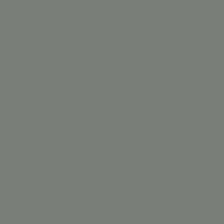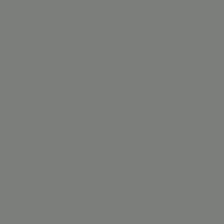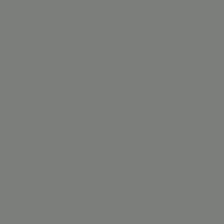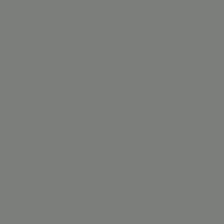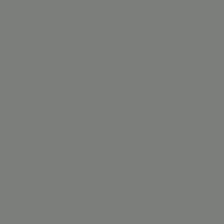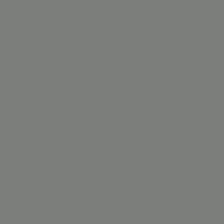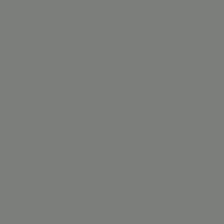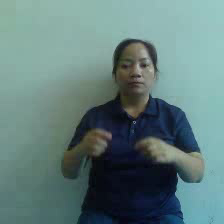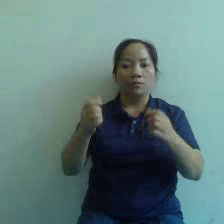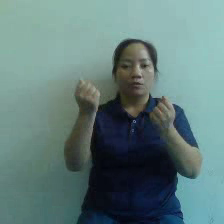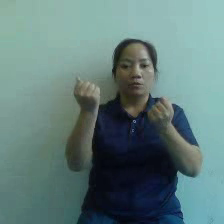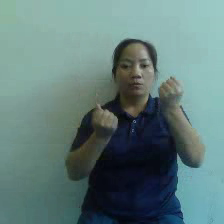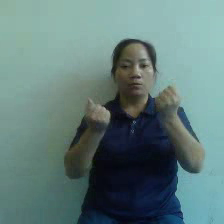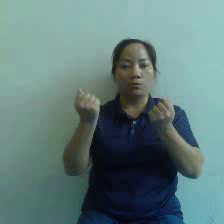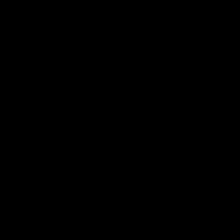Ô tô